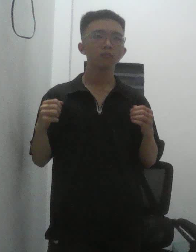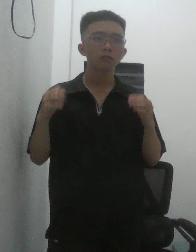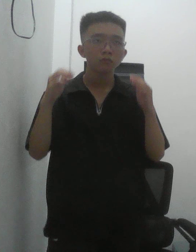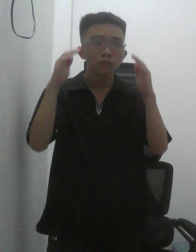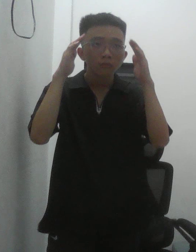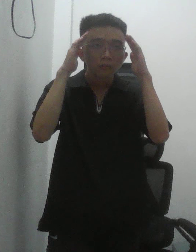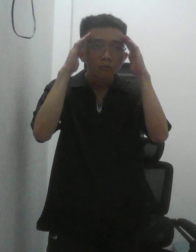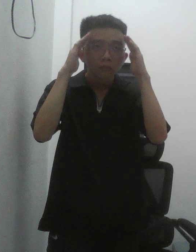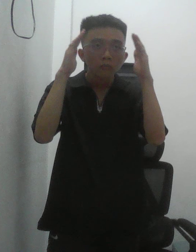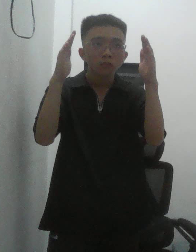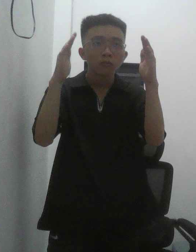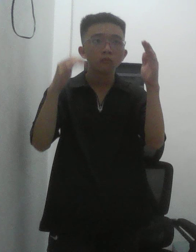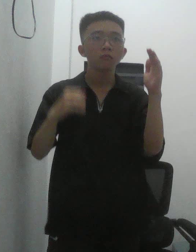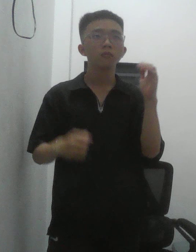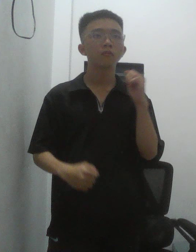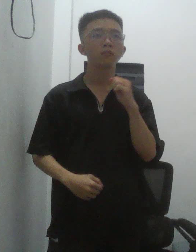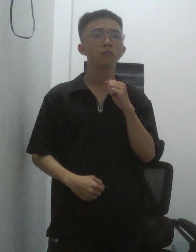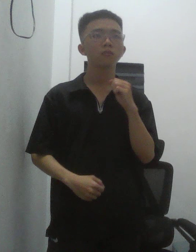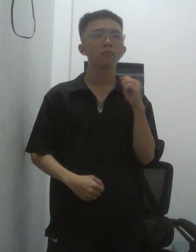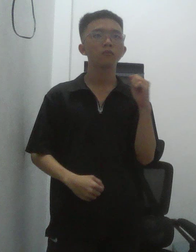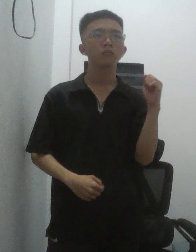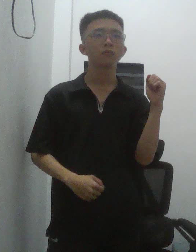khong quan tam